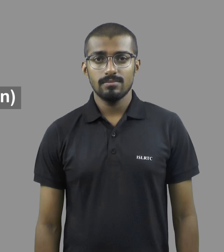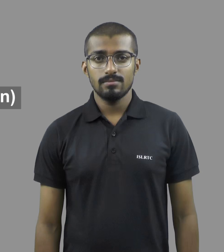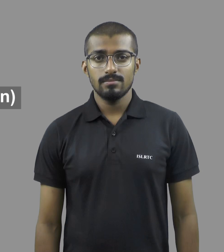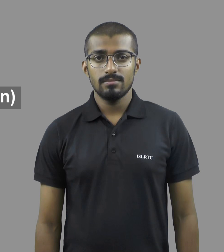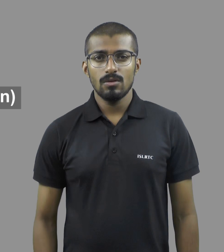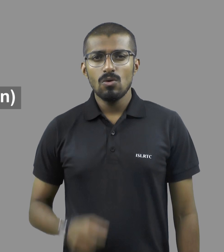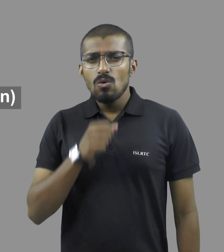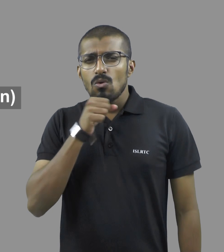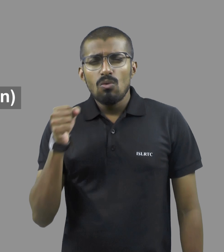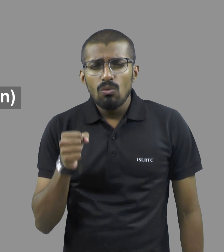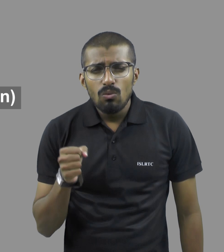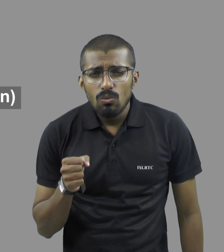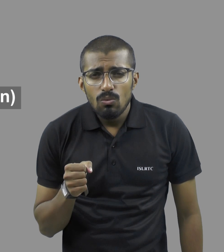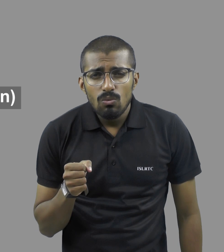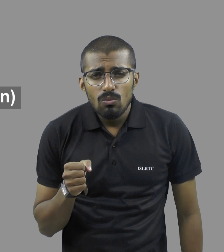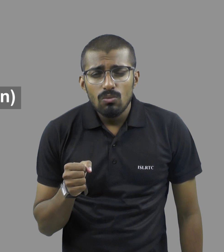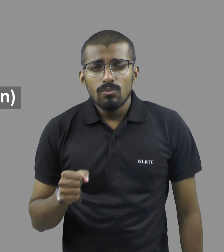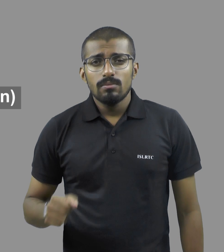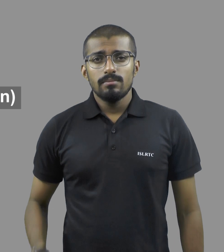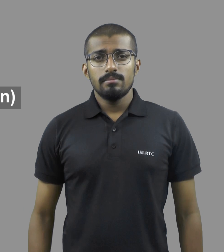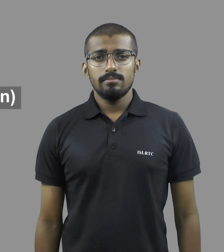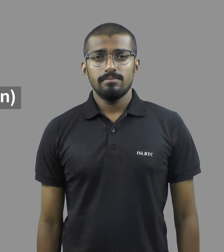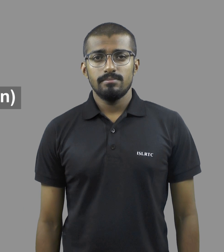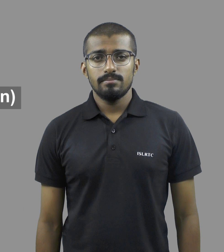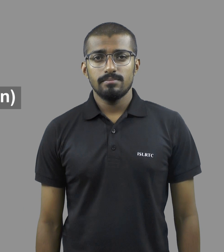Old Aged Elderly (Person)